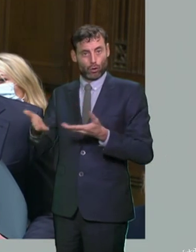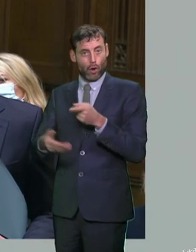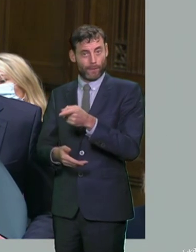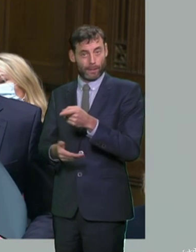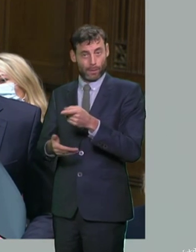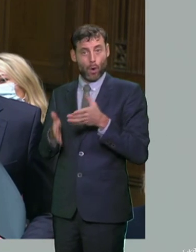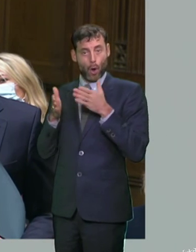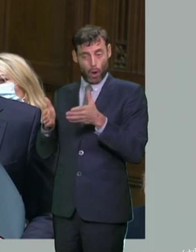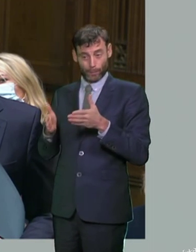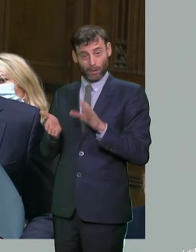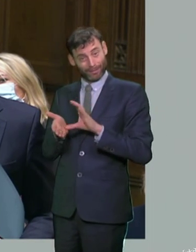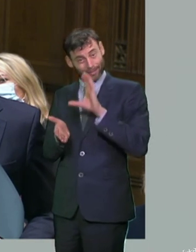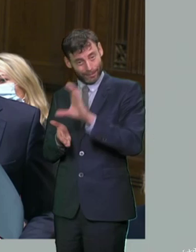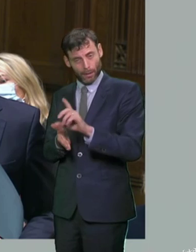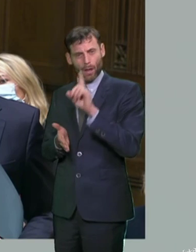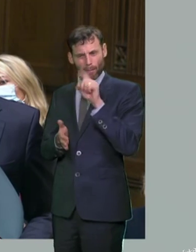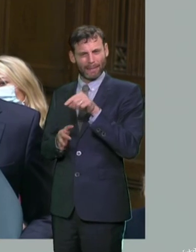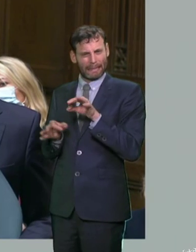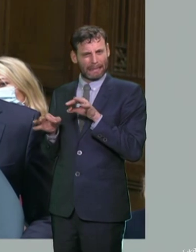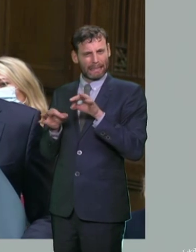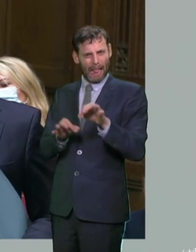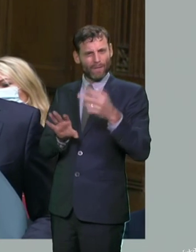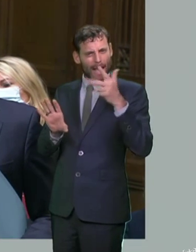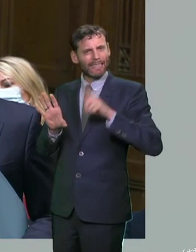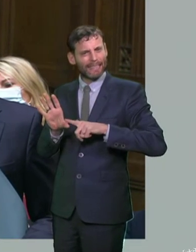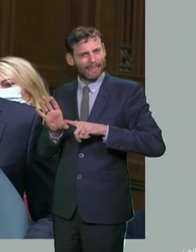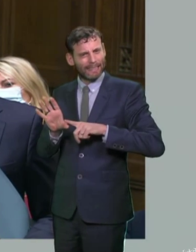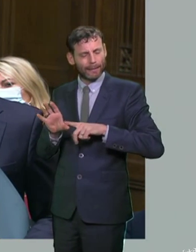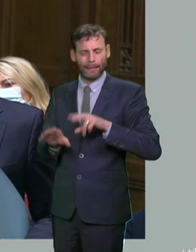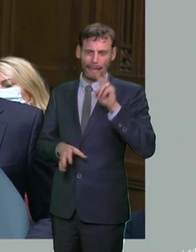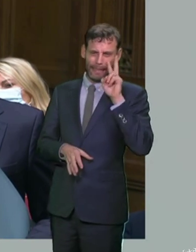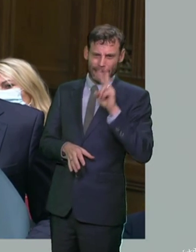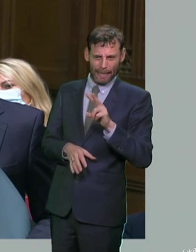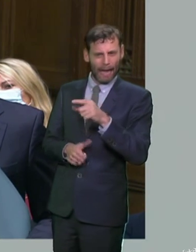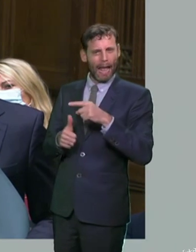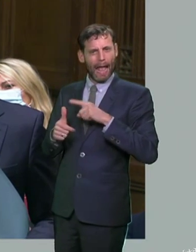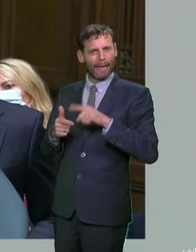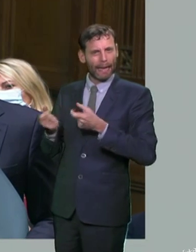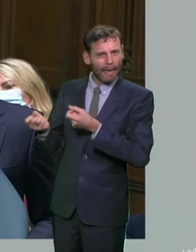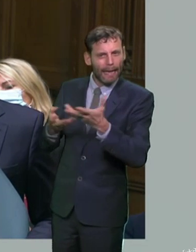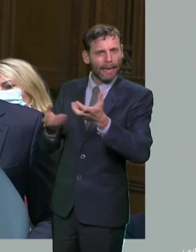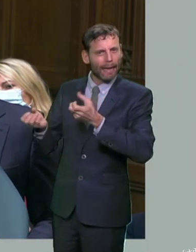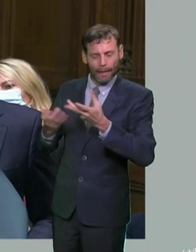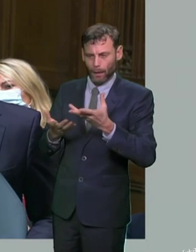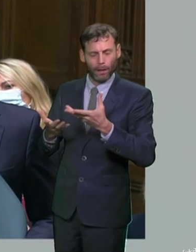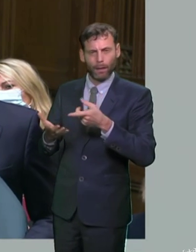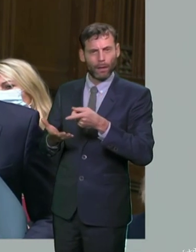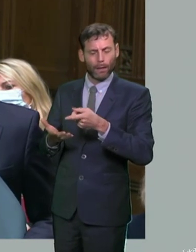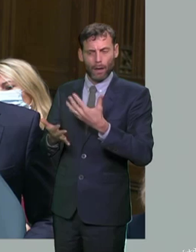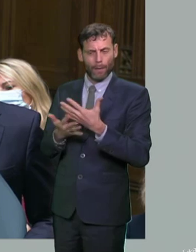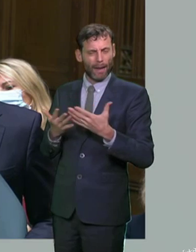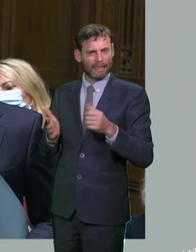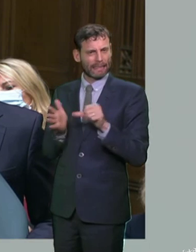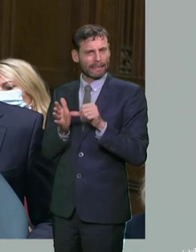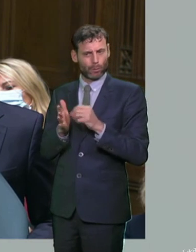This has suffered terrible delays over the past eight years, leading to a worsening of our A&E services for local patients.